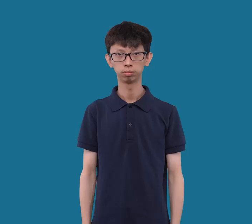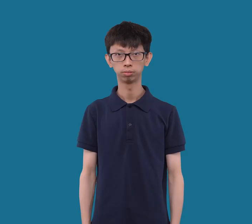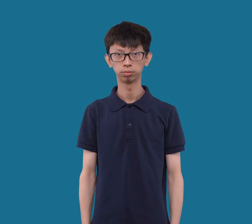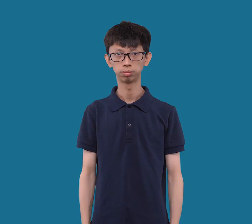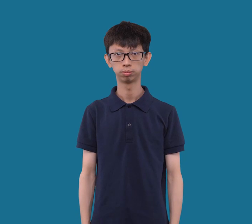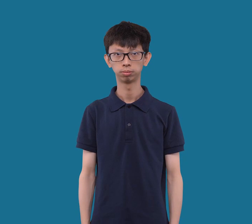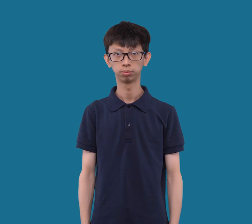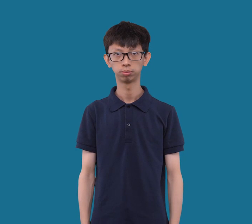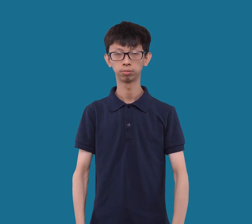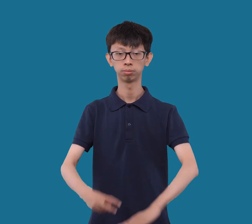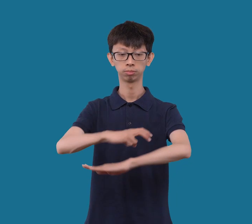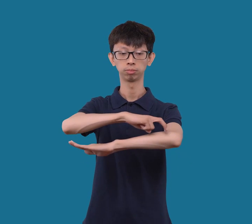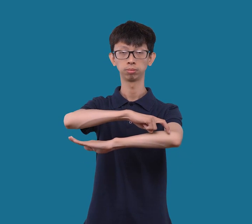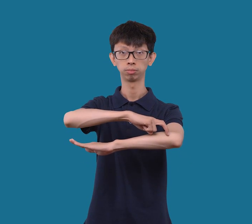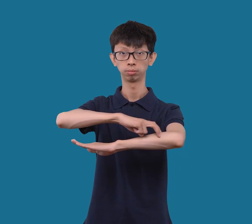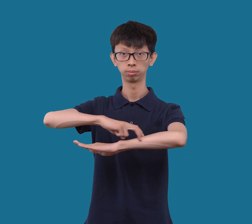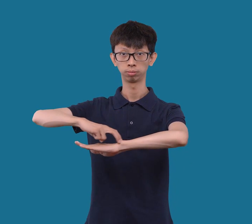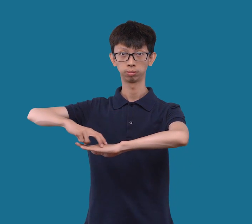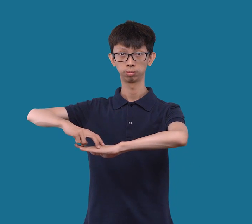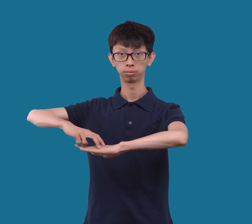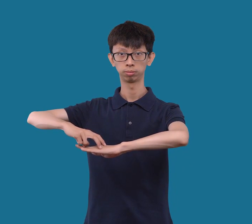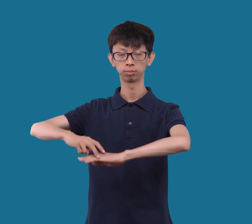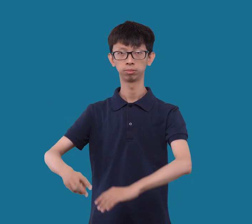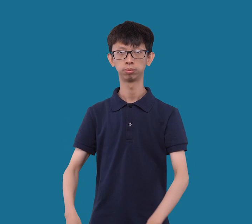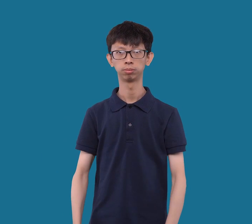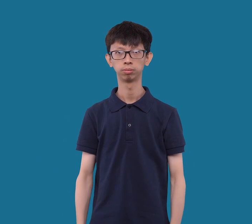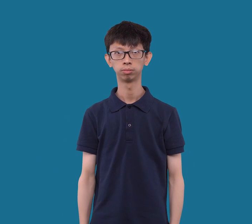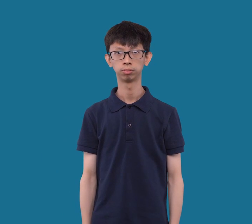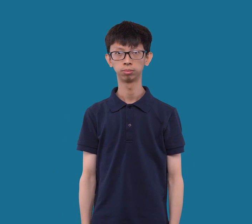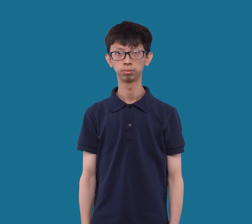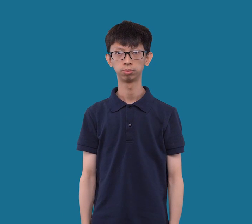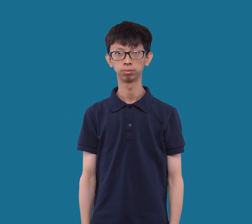đường sắt